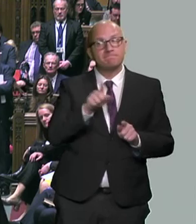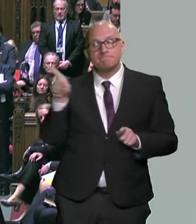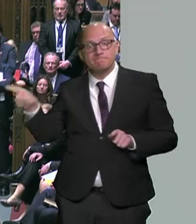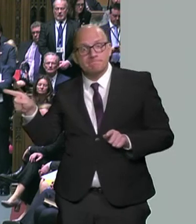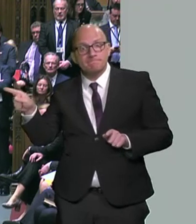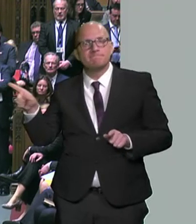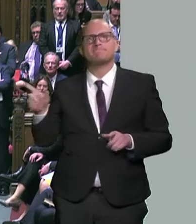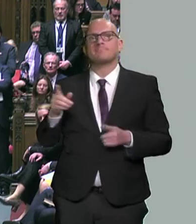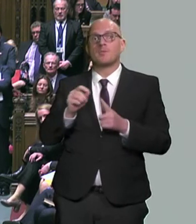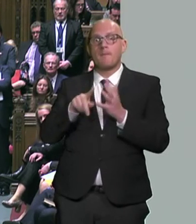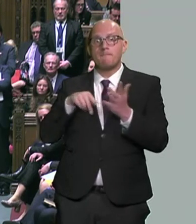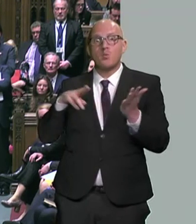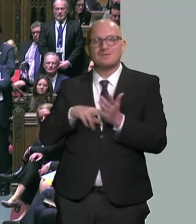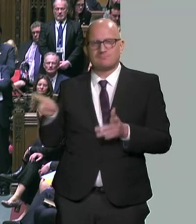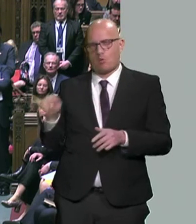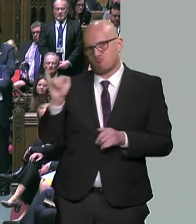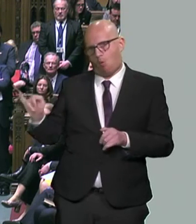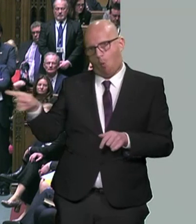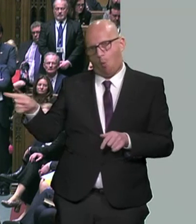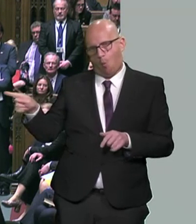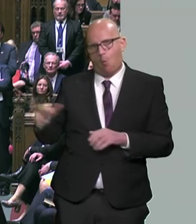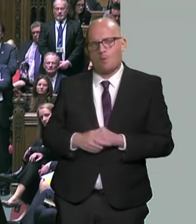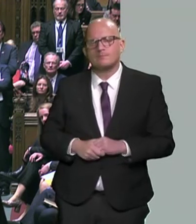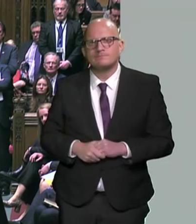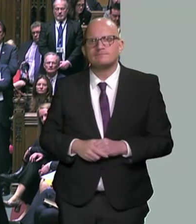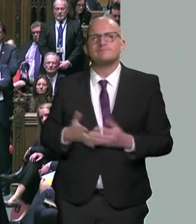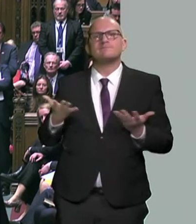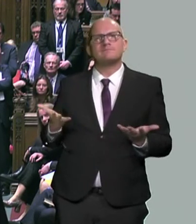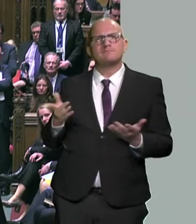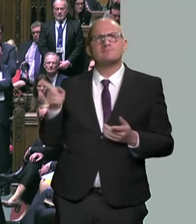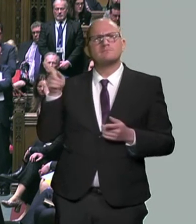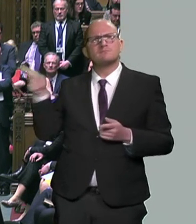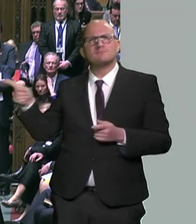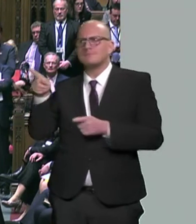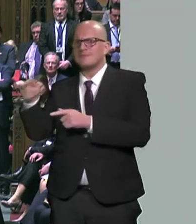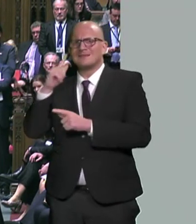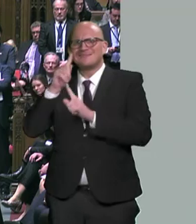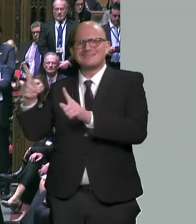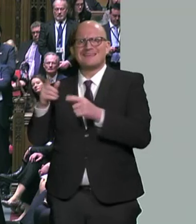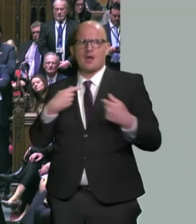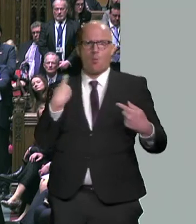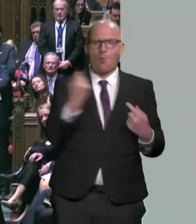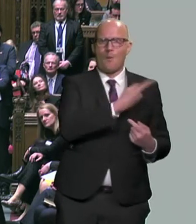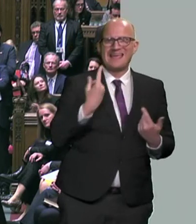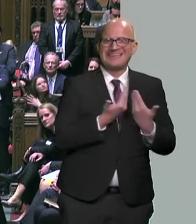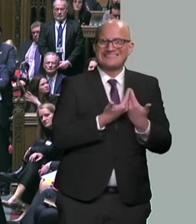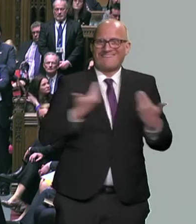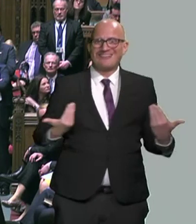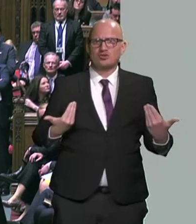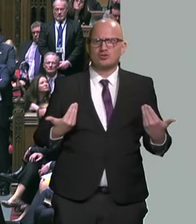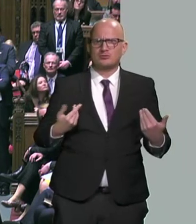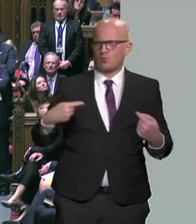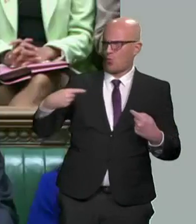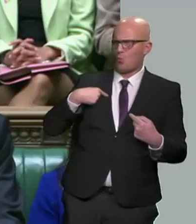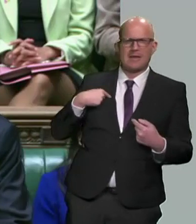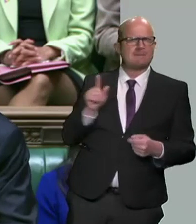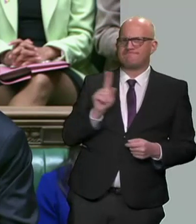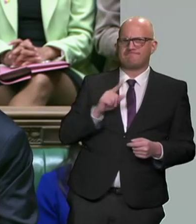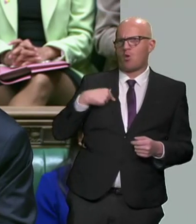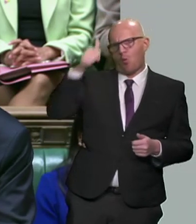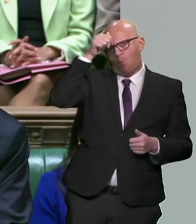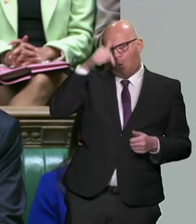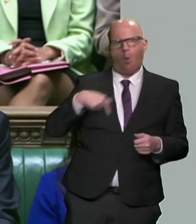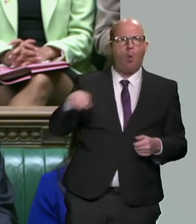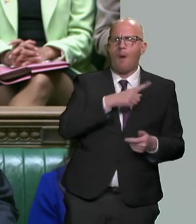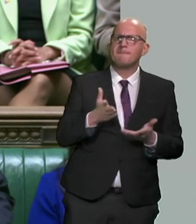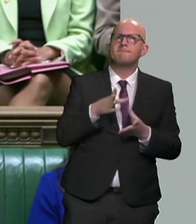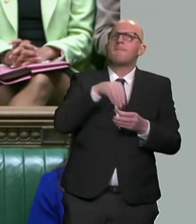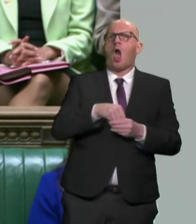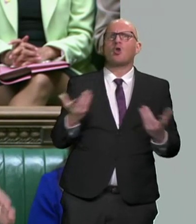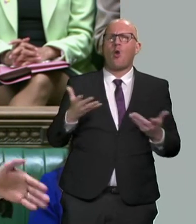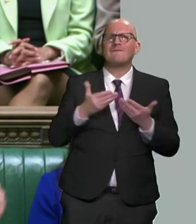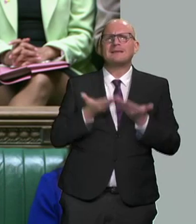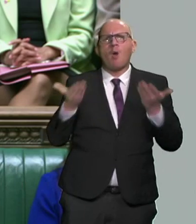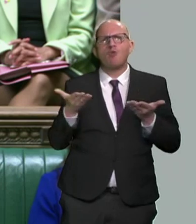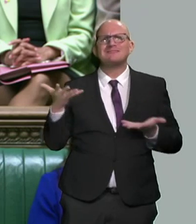What the authoritarian mind perceives as division we know are the passionate disagreements at the heart of our living, breathing democracy.